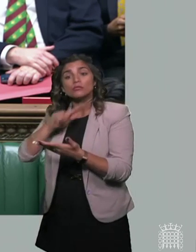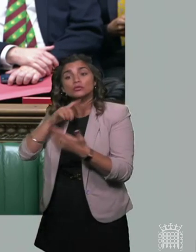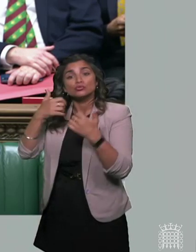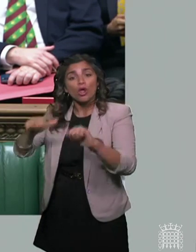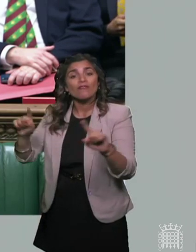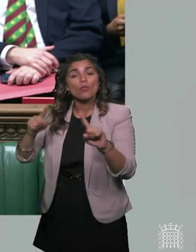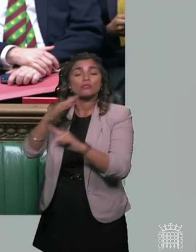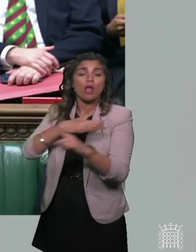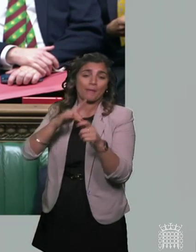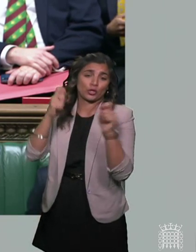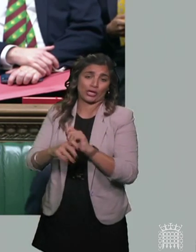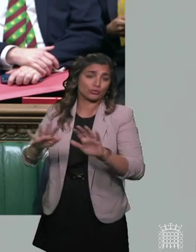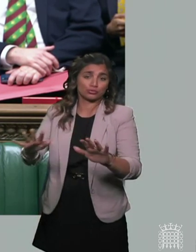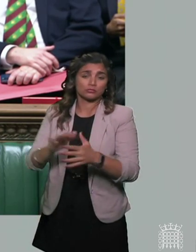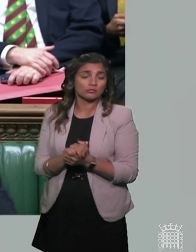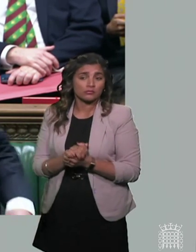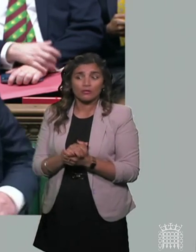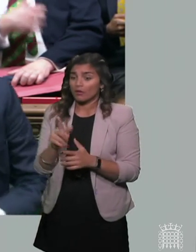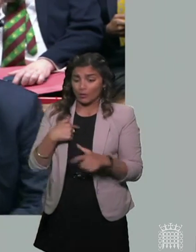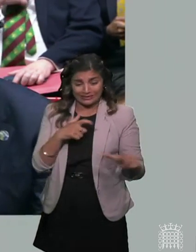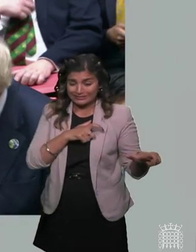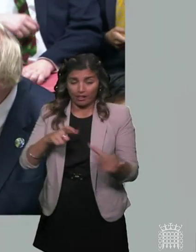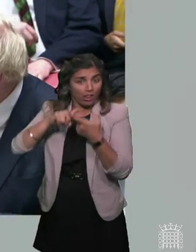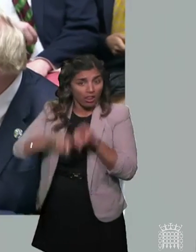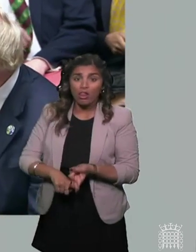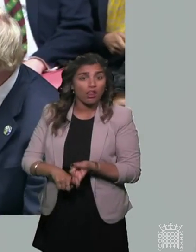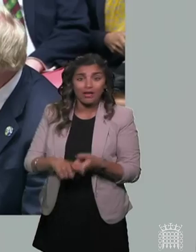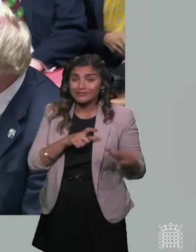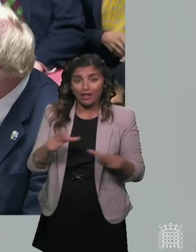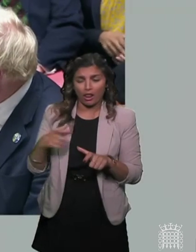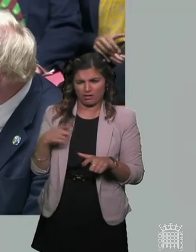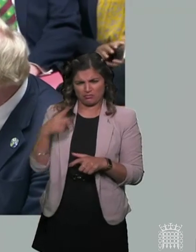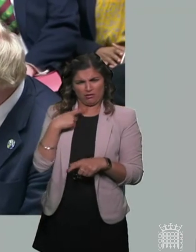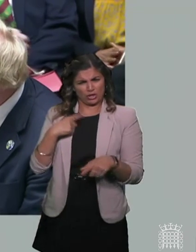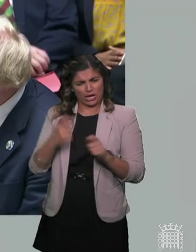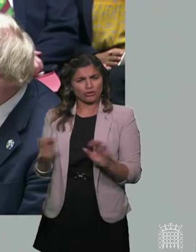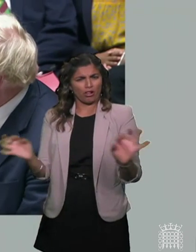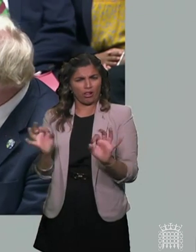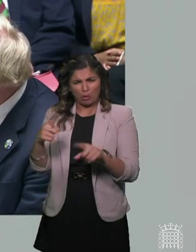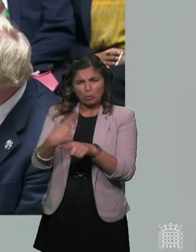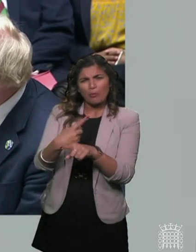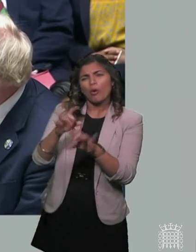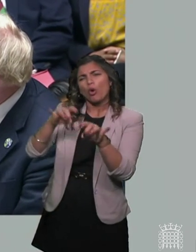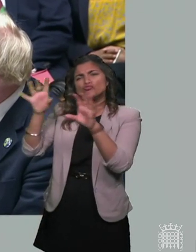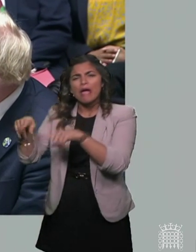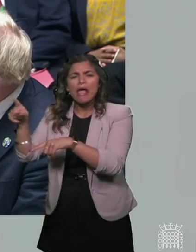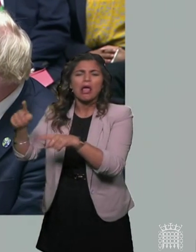That is absolutely rock solid. The right honourable Gentleman talks about Australia.